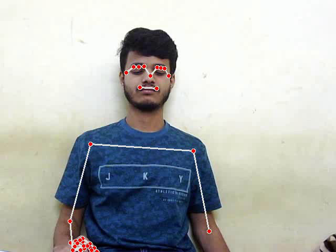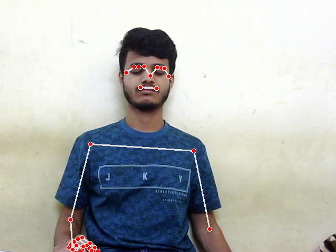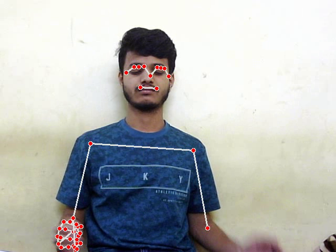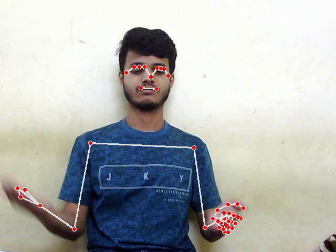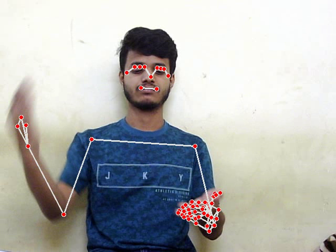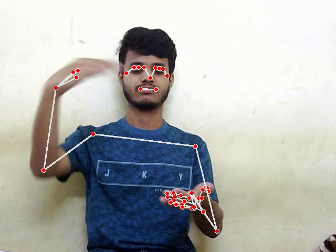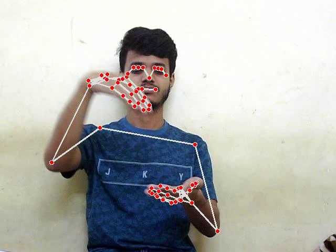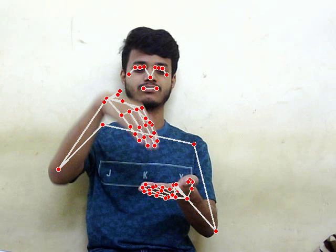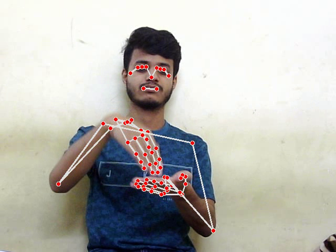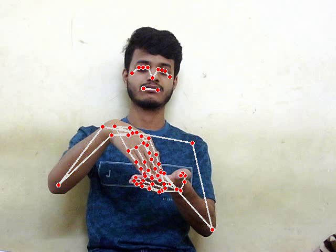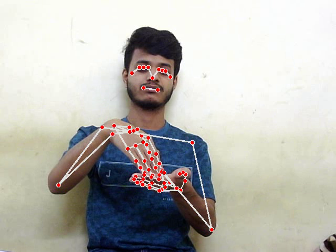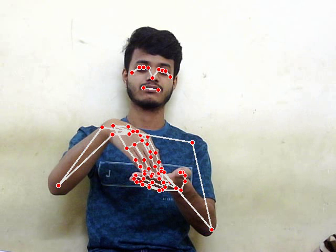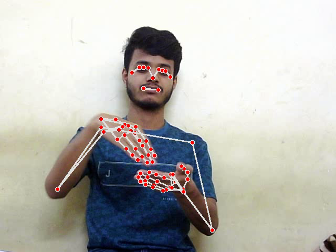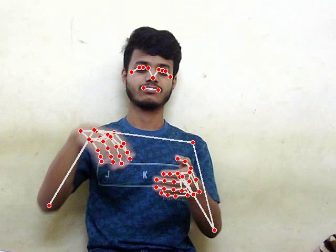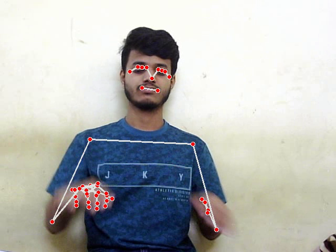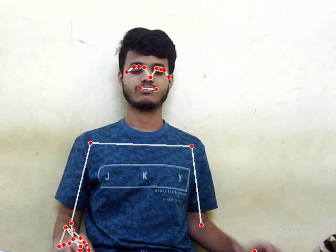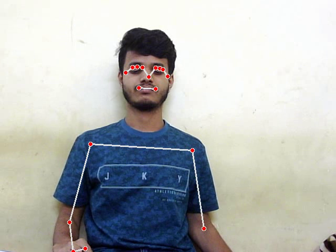again